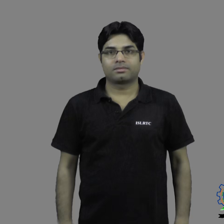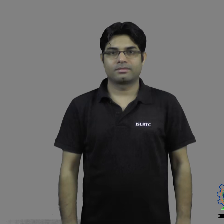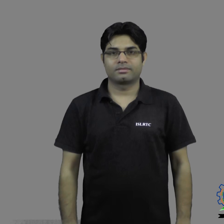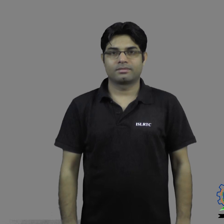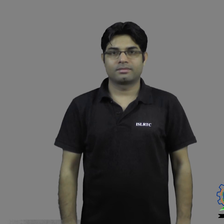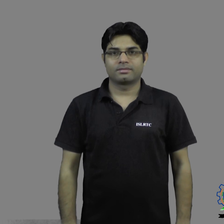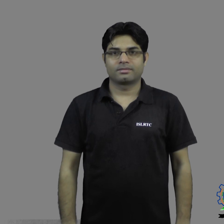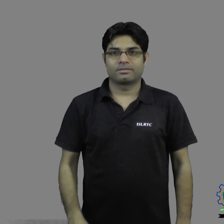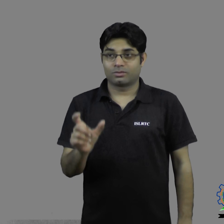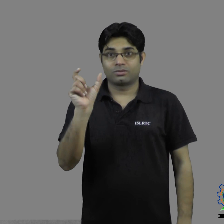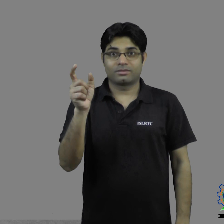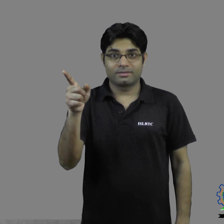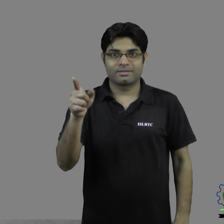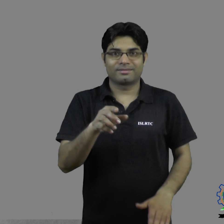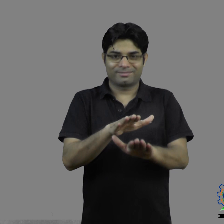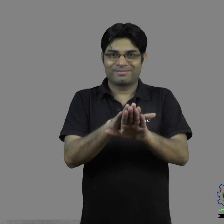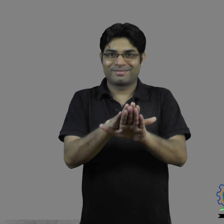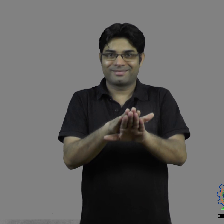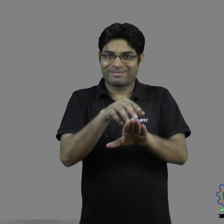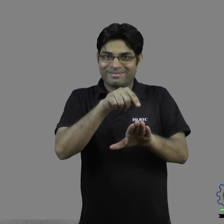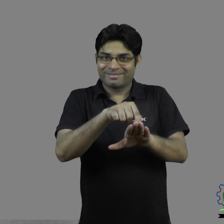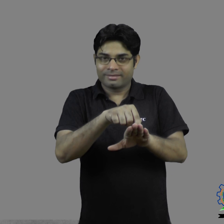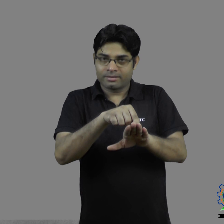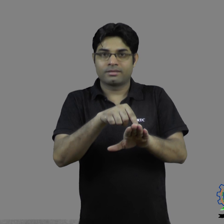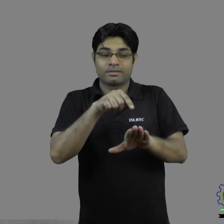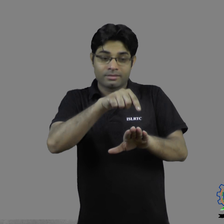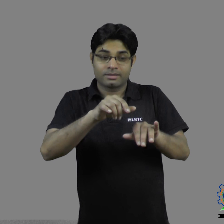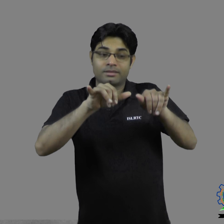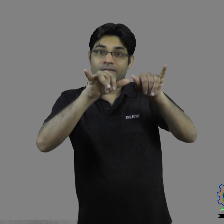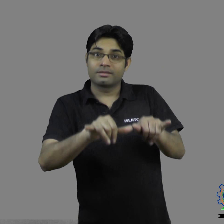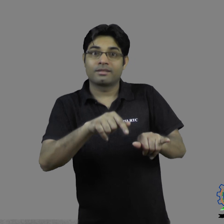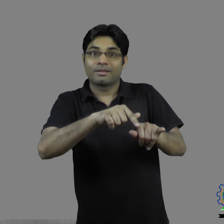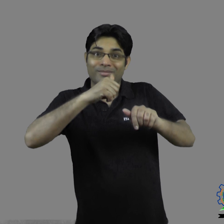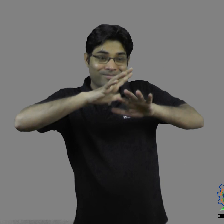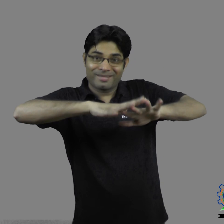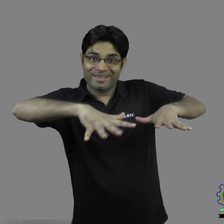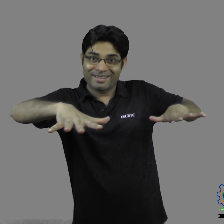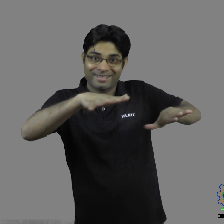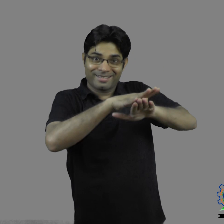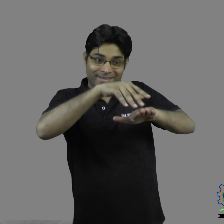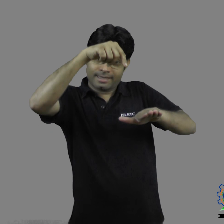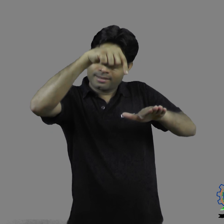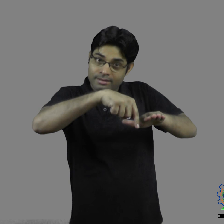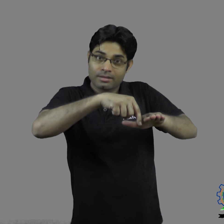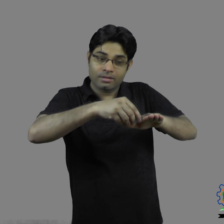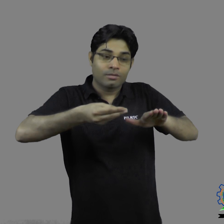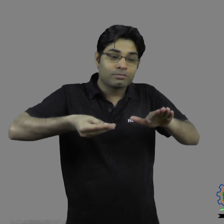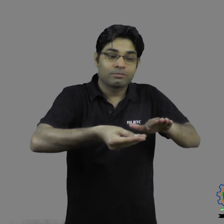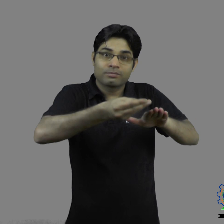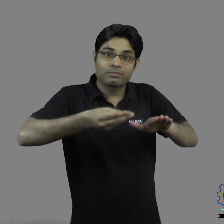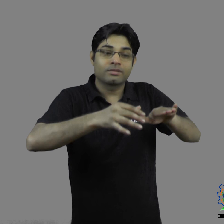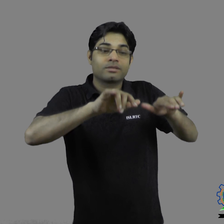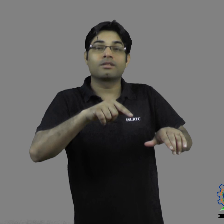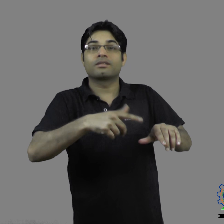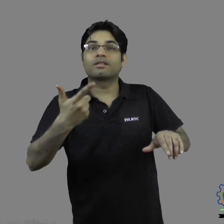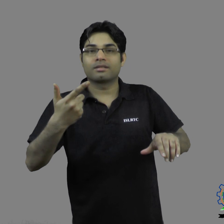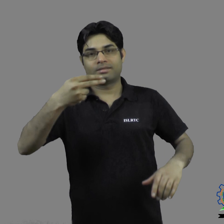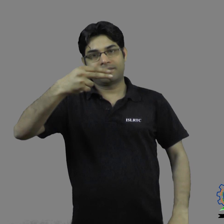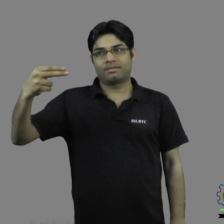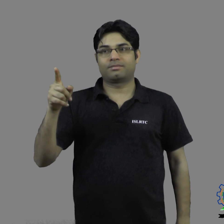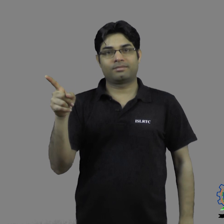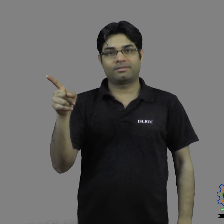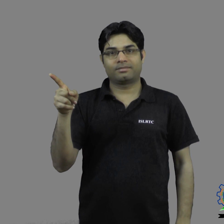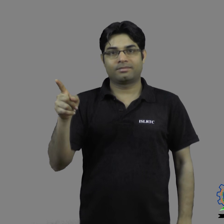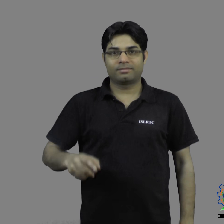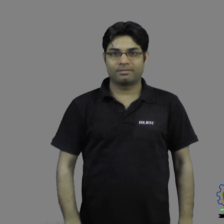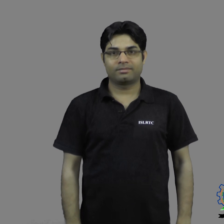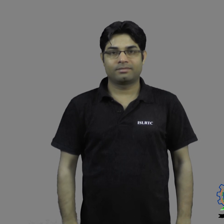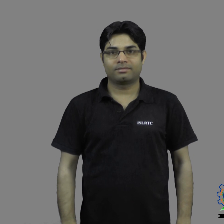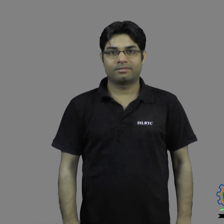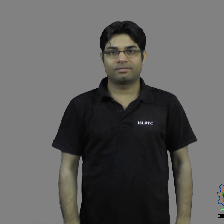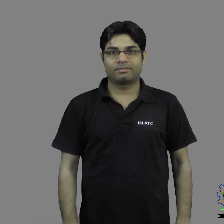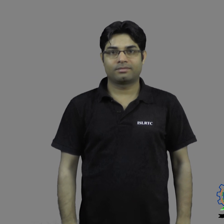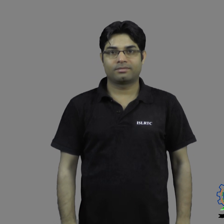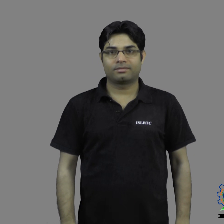Limnology Fishries Pisciculture